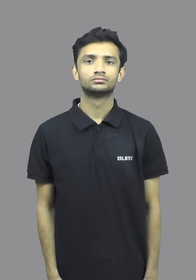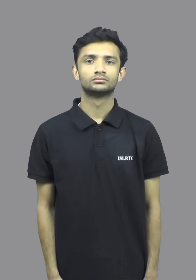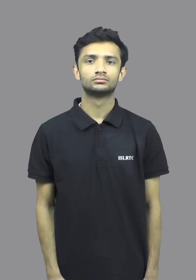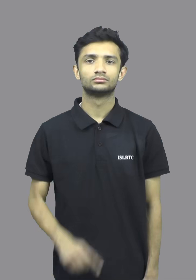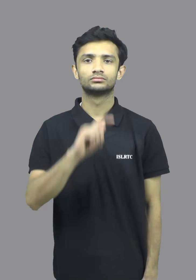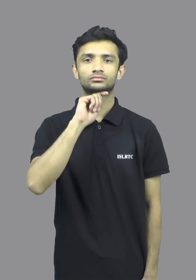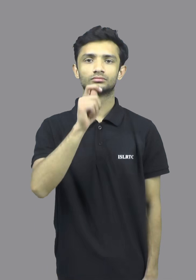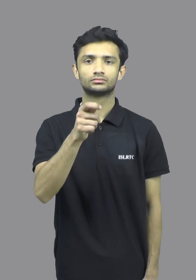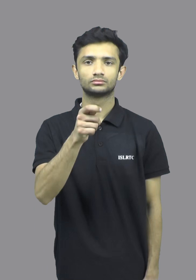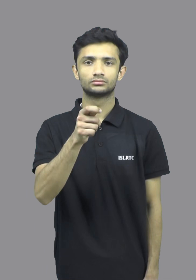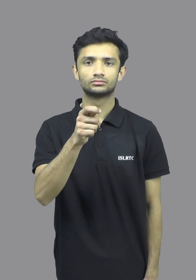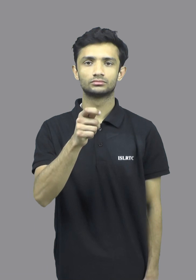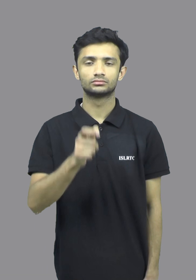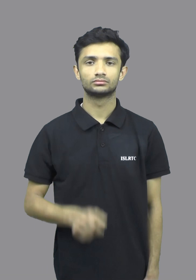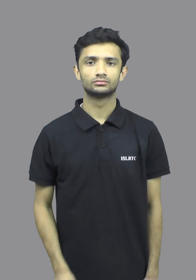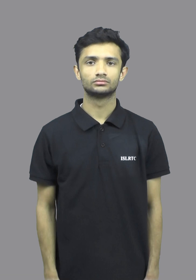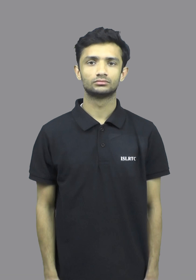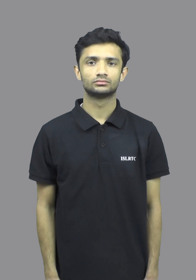Hungary